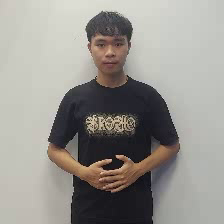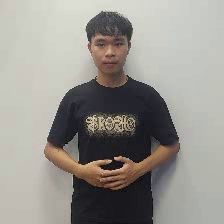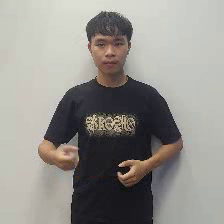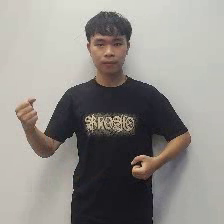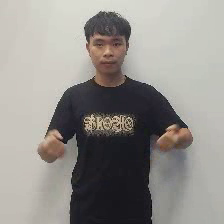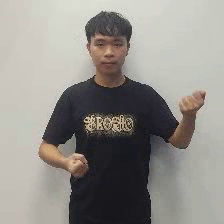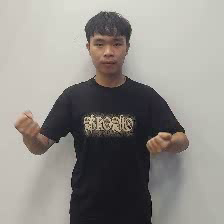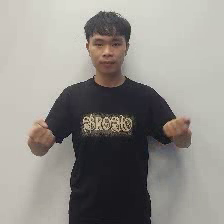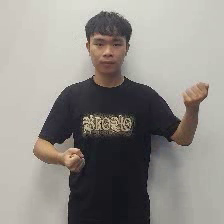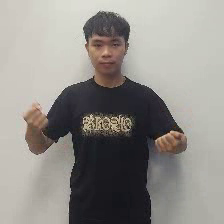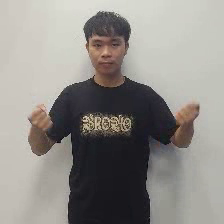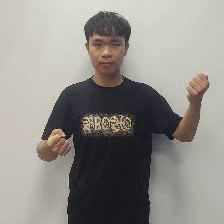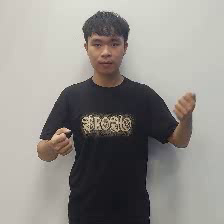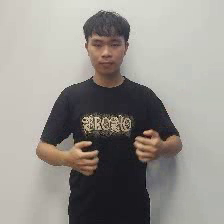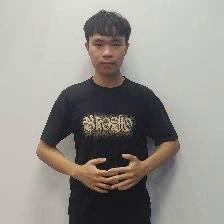Ô tô